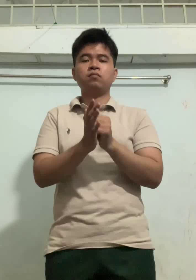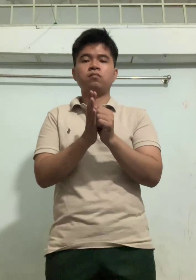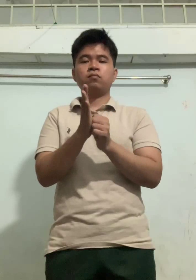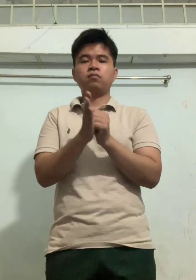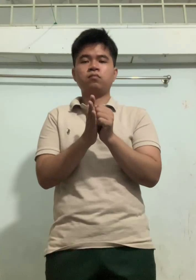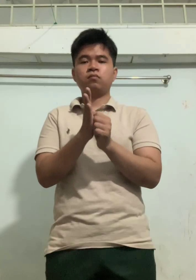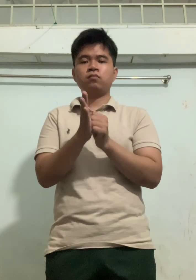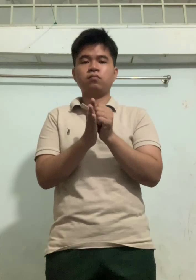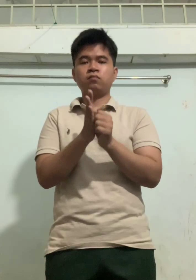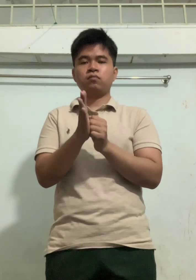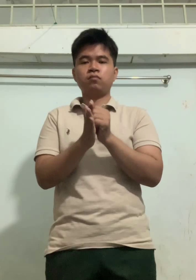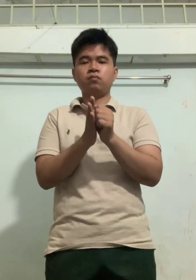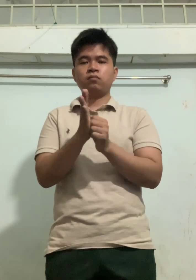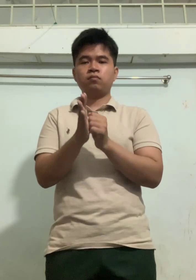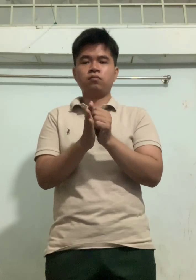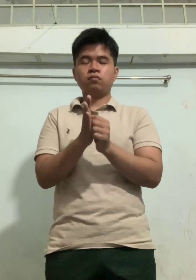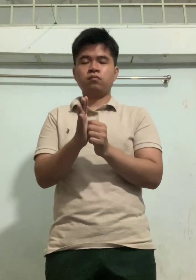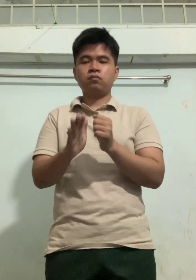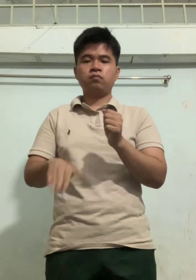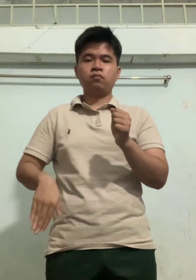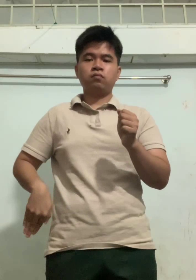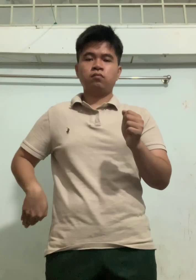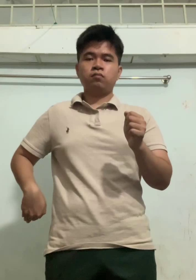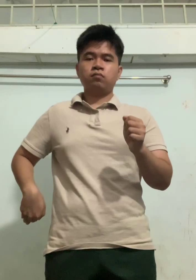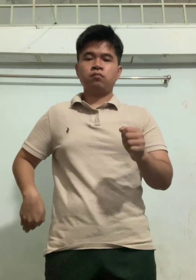thang sau